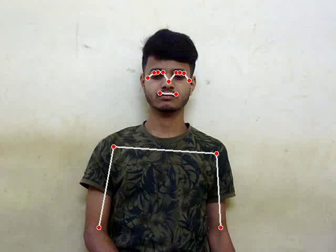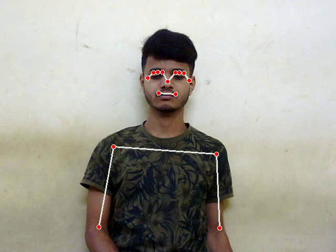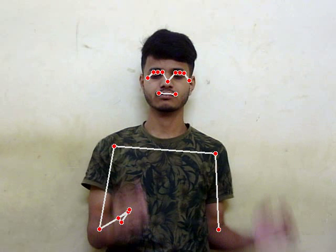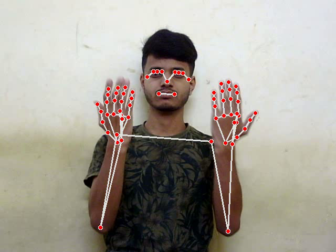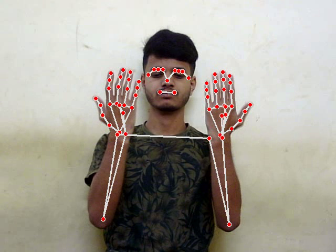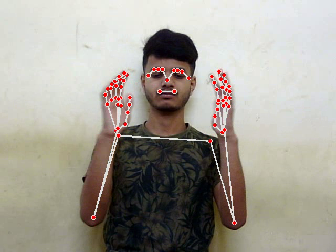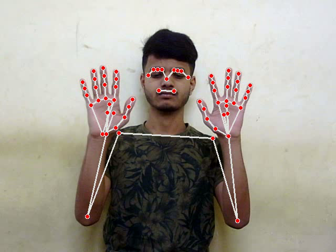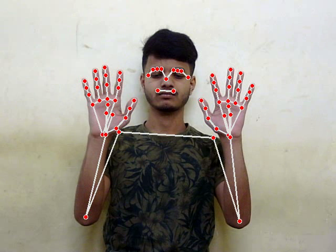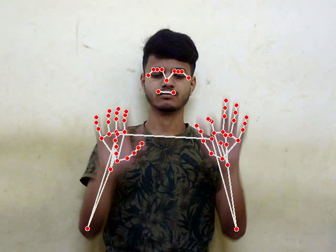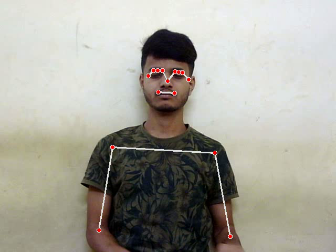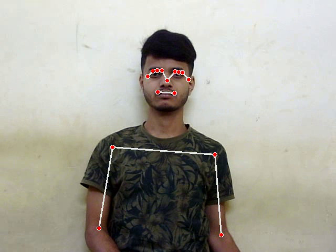do not want